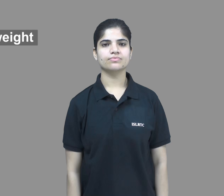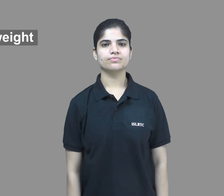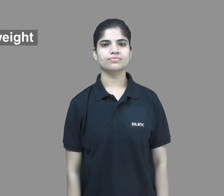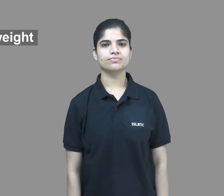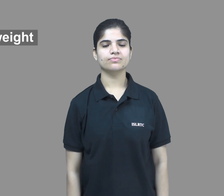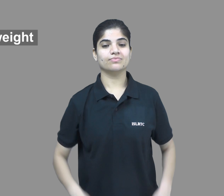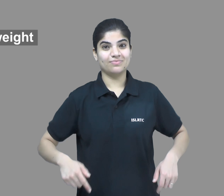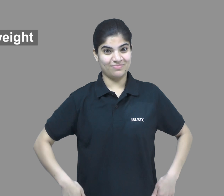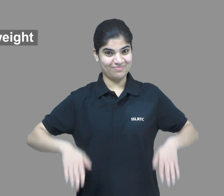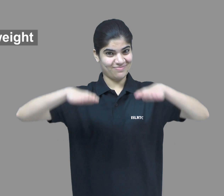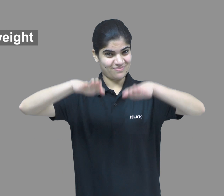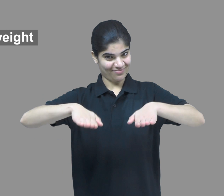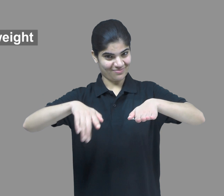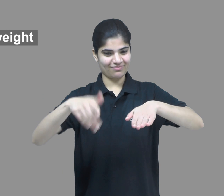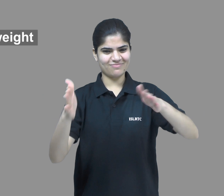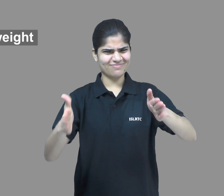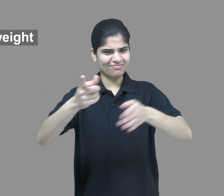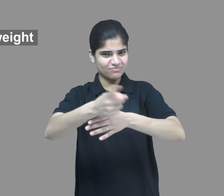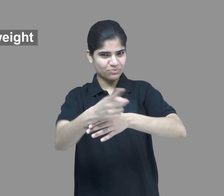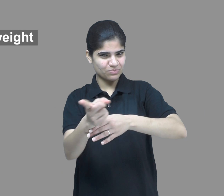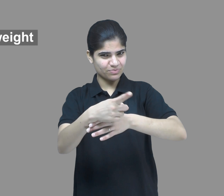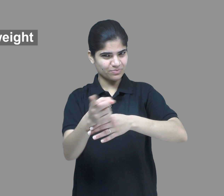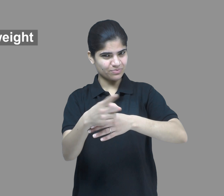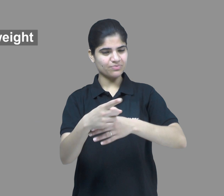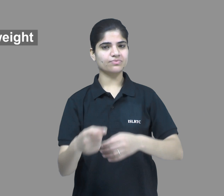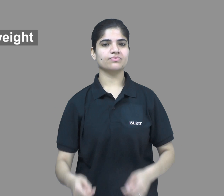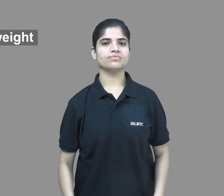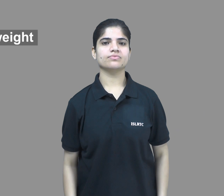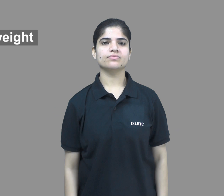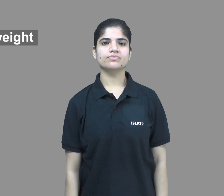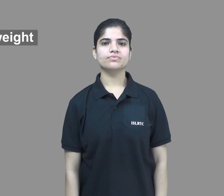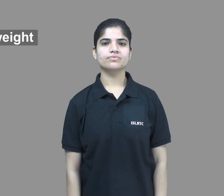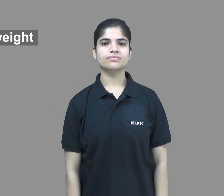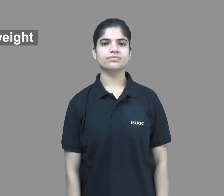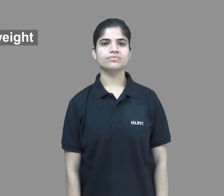Weight Weigh Weighing Scale